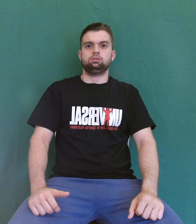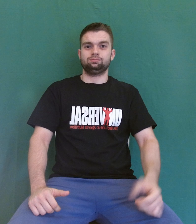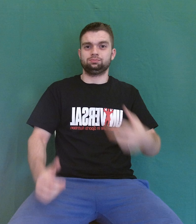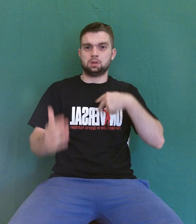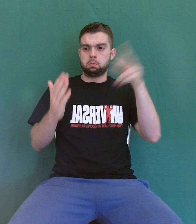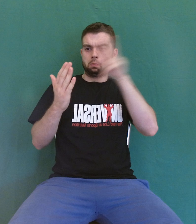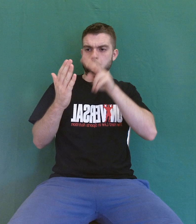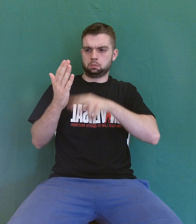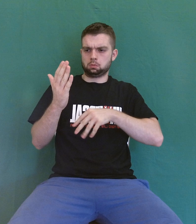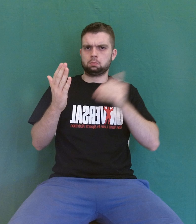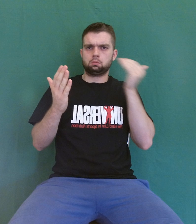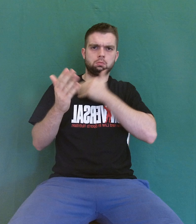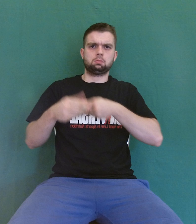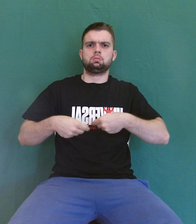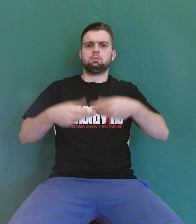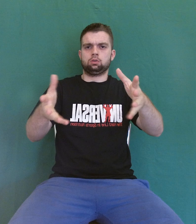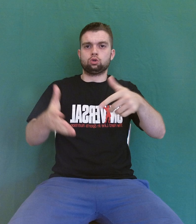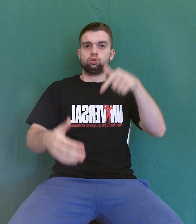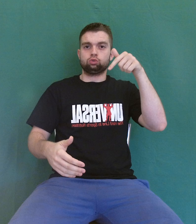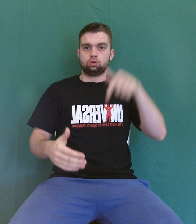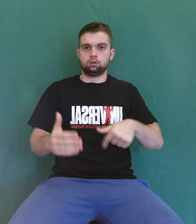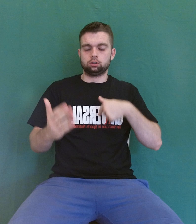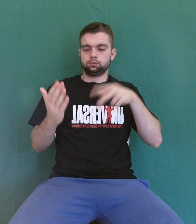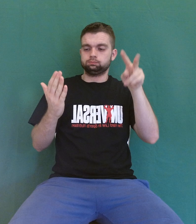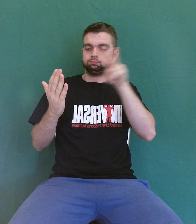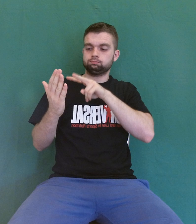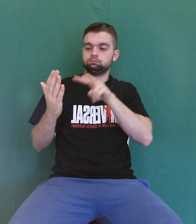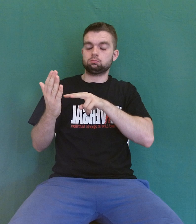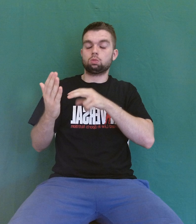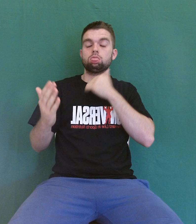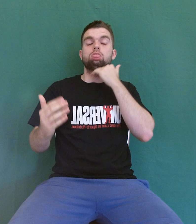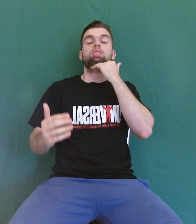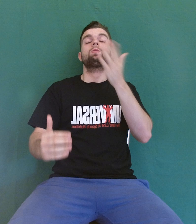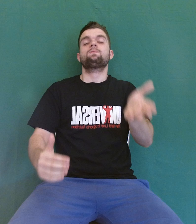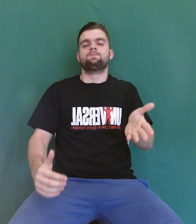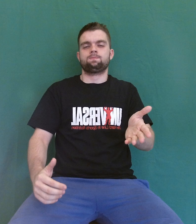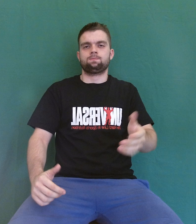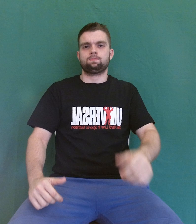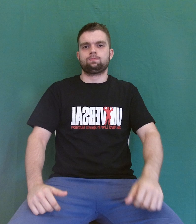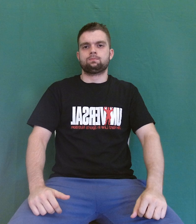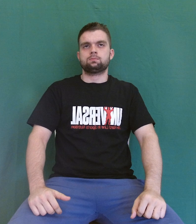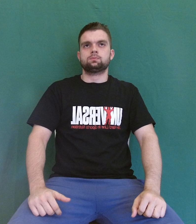ΕΓΩ ΔΙΑΒΑΖΩ ΓΡΗΓΟΡΑ ΔΙΝΩ ΤΩΡΑ ΔΙΑΒΑΖΩ ΔΕΝ ΜΠΟΡΩ